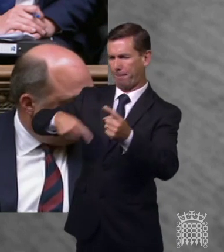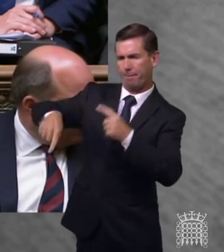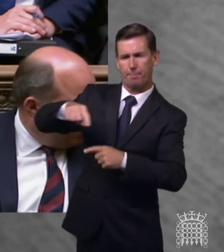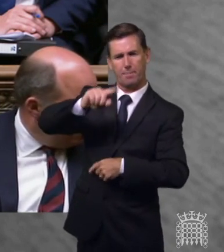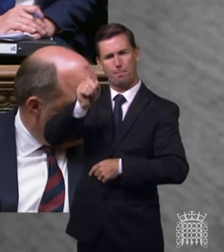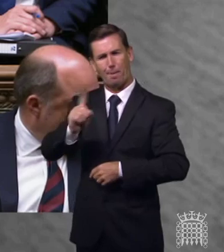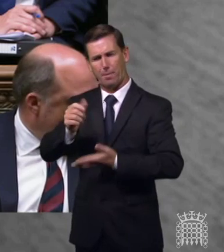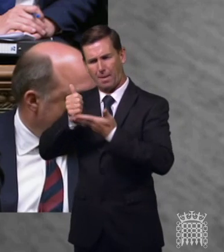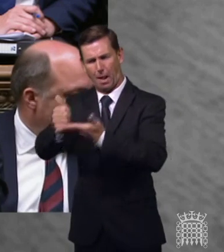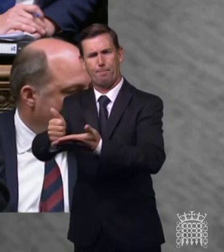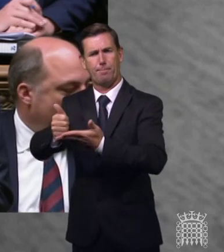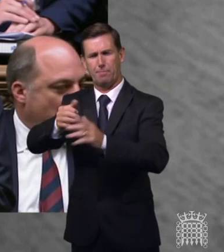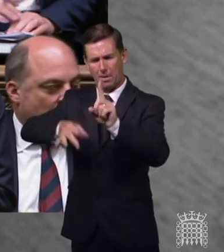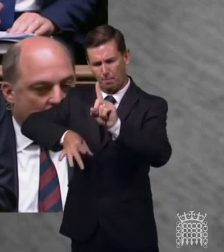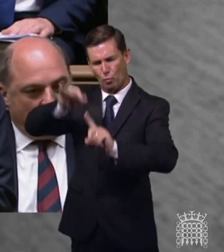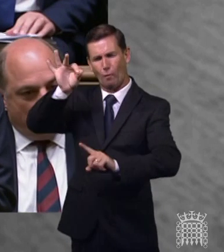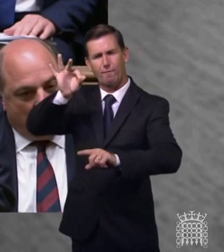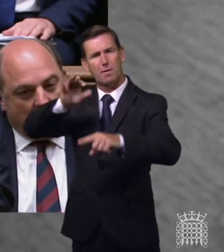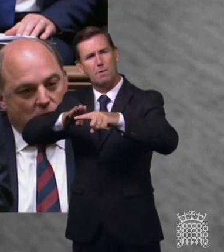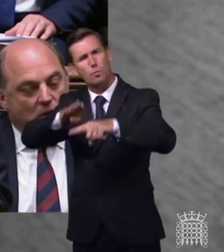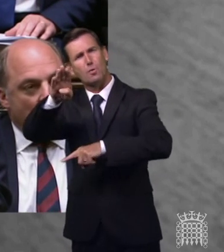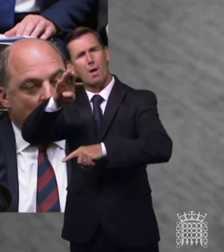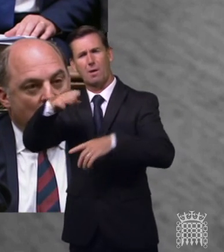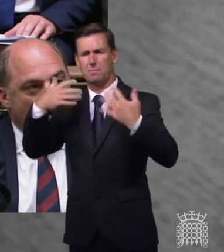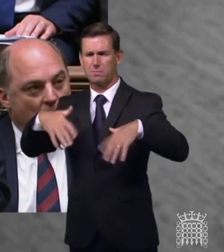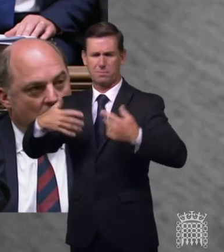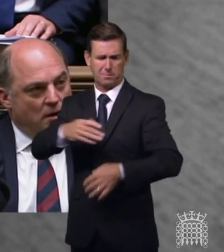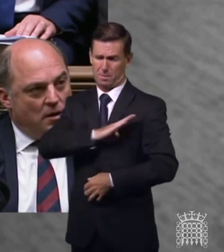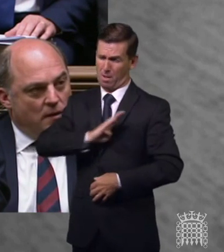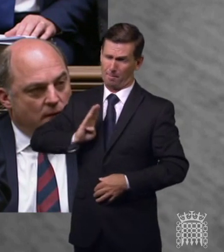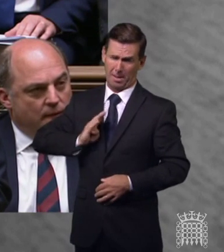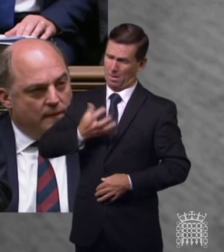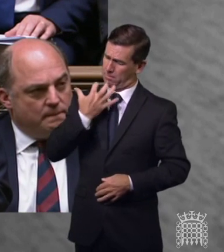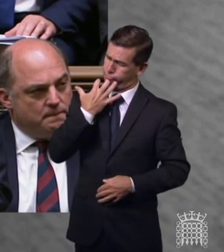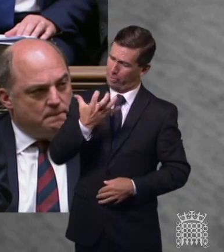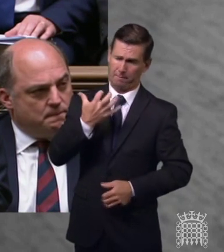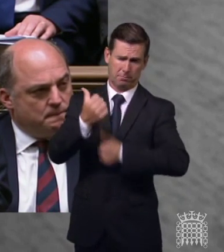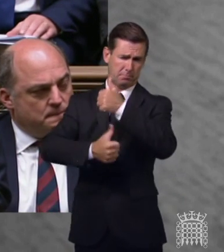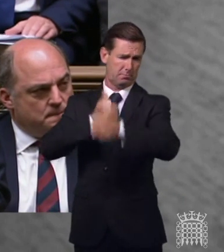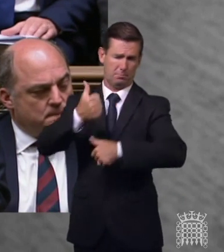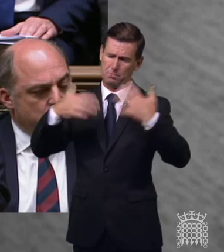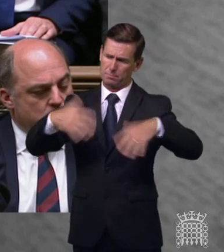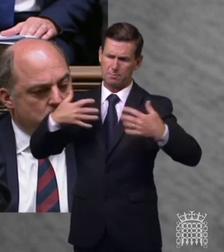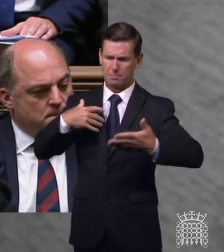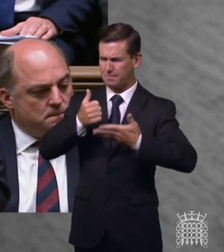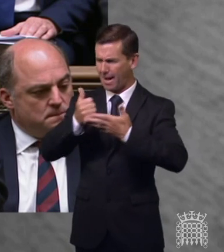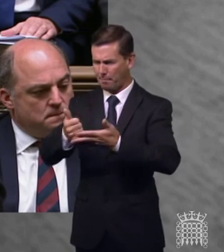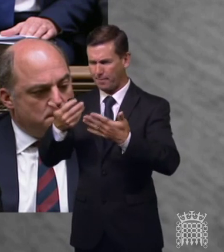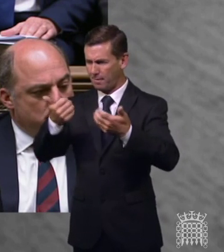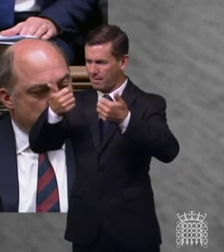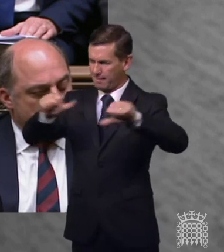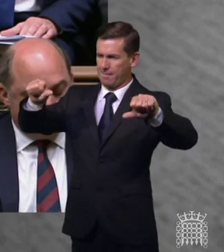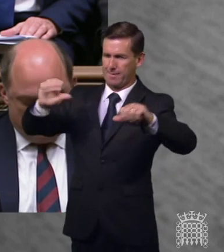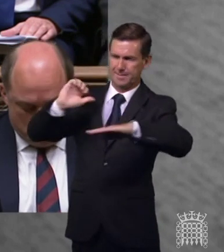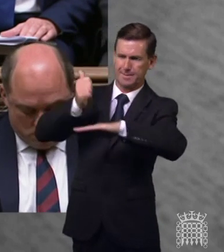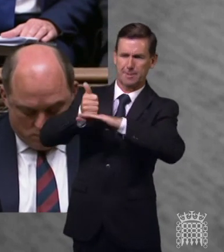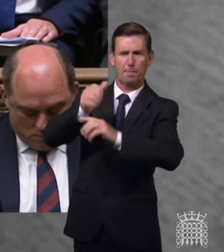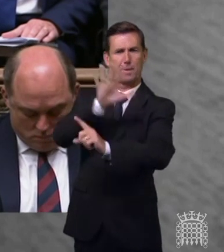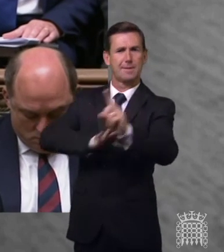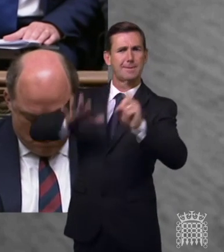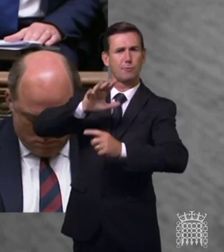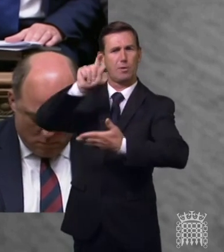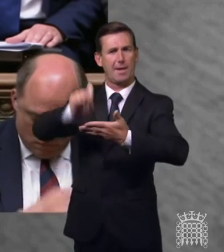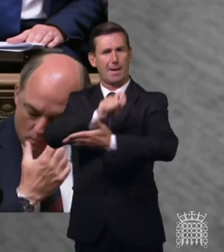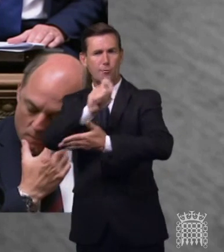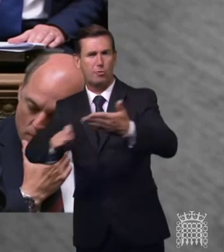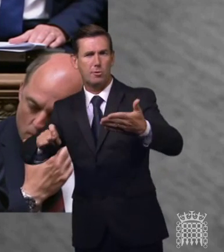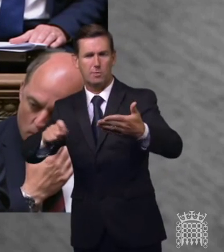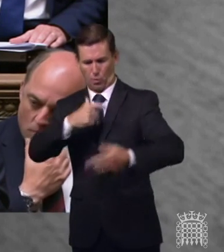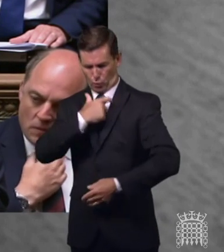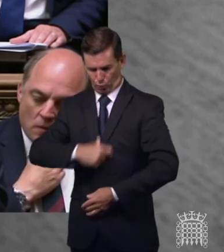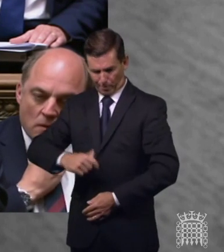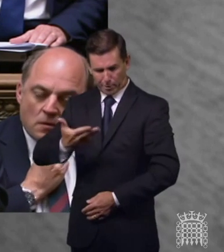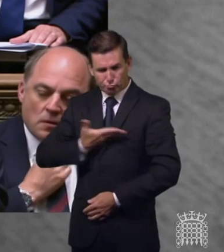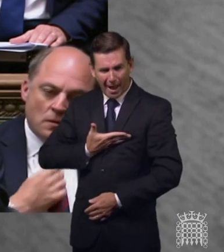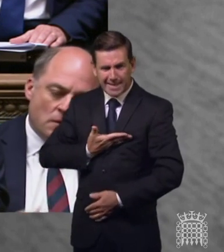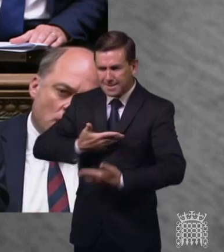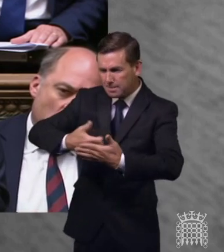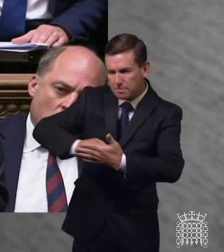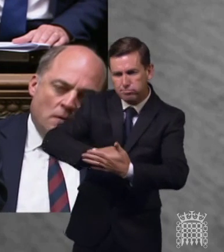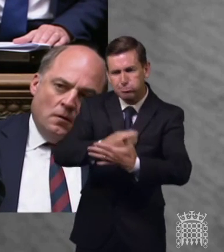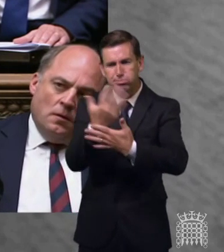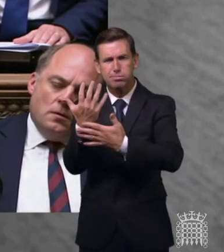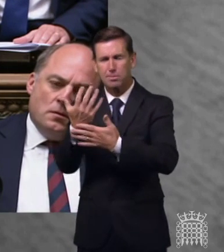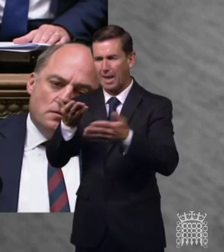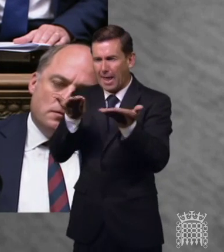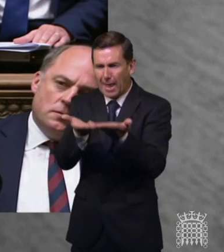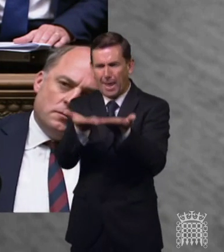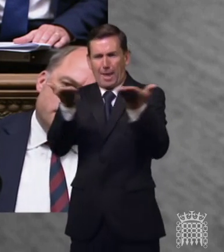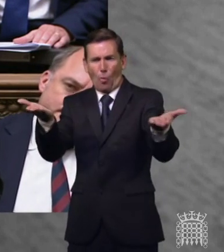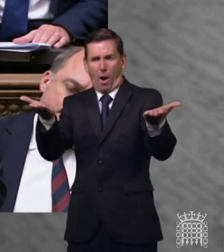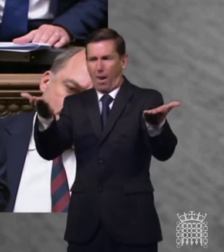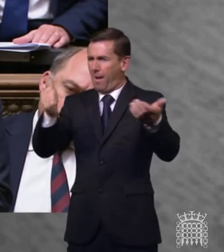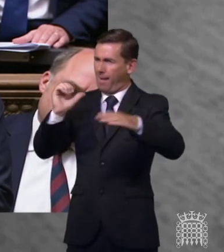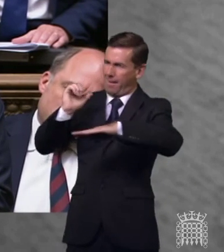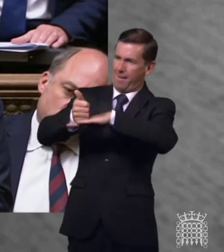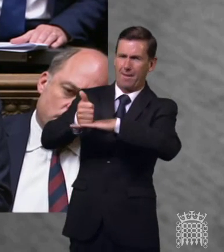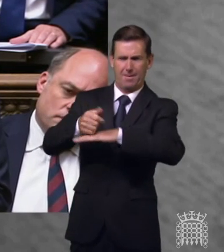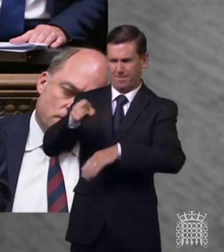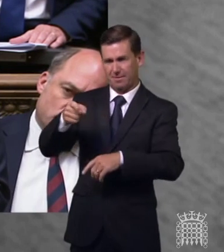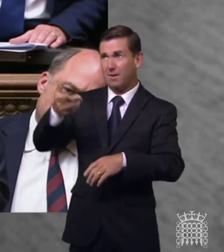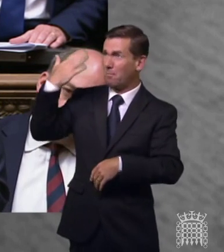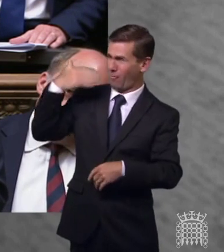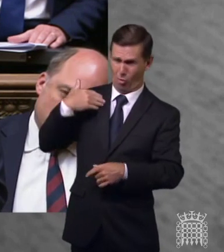The heroism and tireless work of our armed forces contributed to national elections as well as to the promotion and protection of human rights and equalities in a way that many in Afghanistan had not previously known.